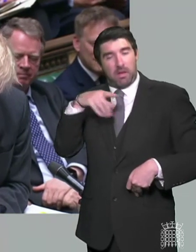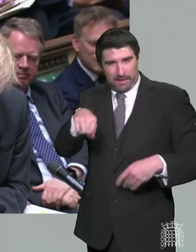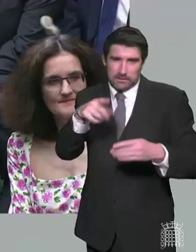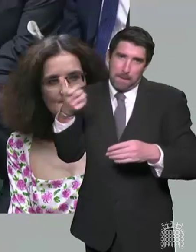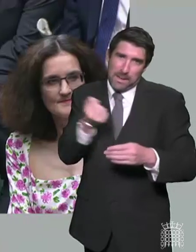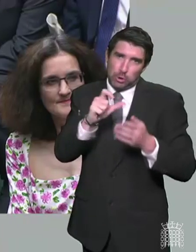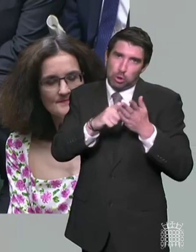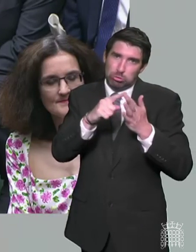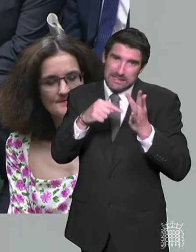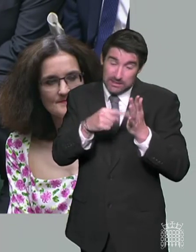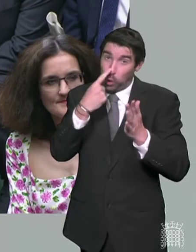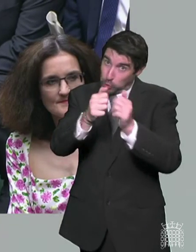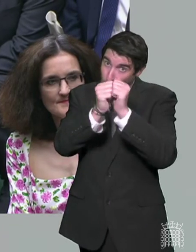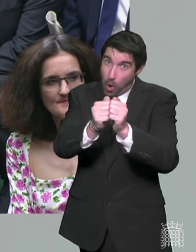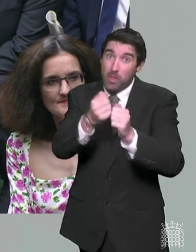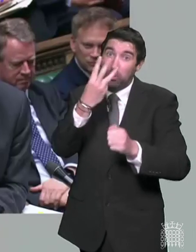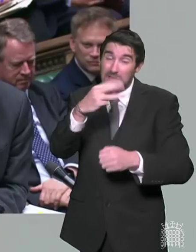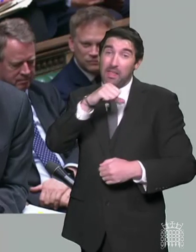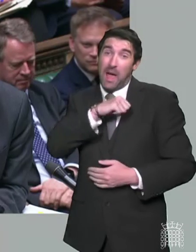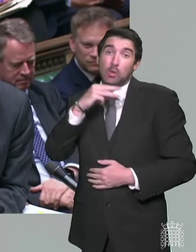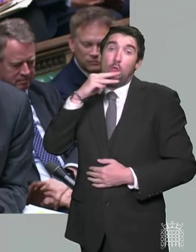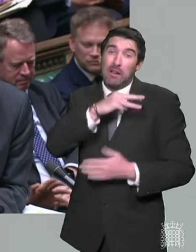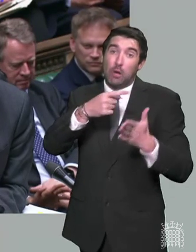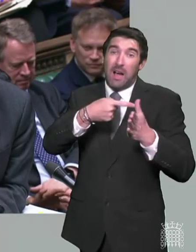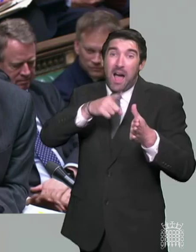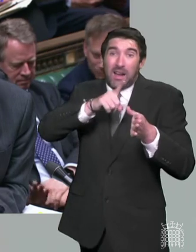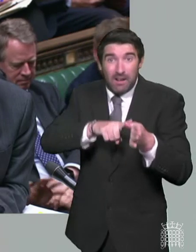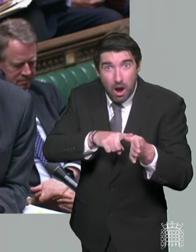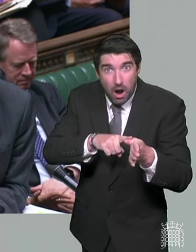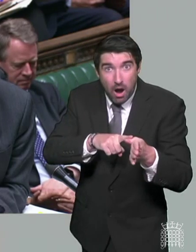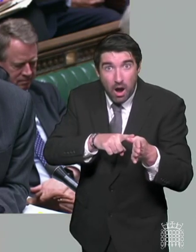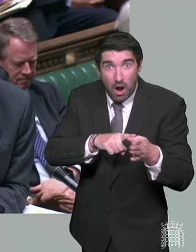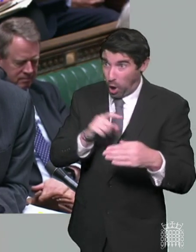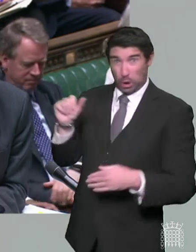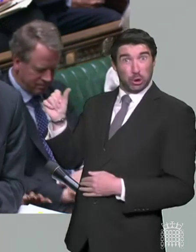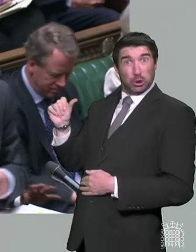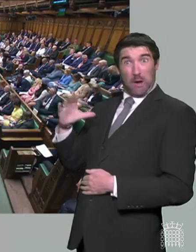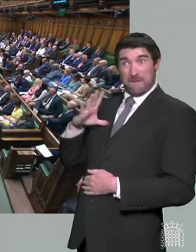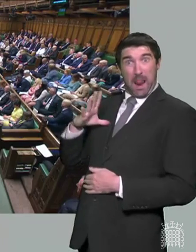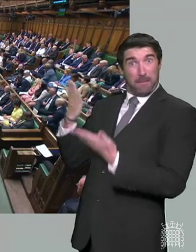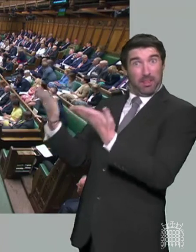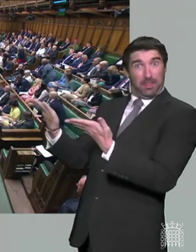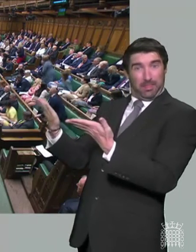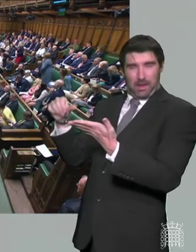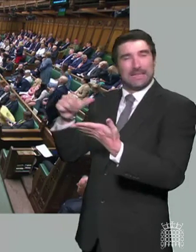It can be worth an additional £3,300 a year, and the more we can do to make pensioners aware of it, the better.